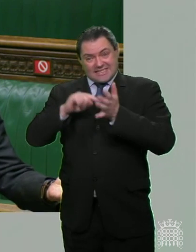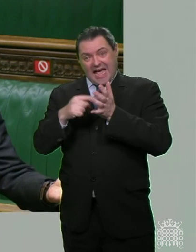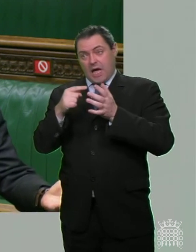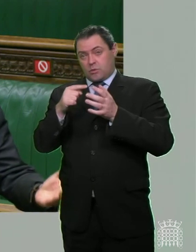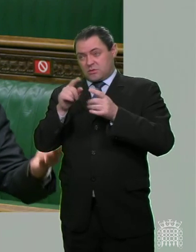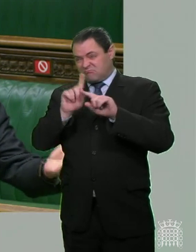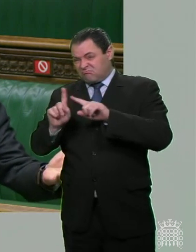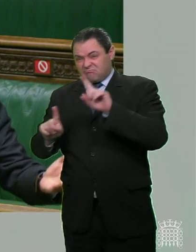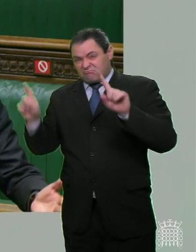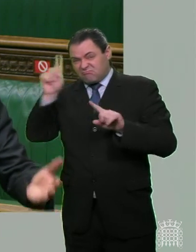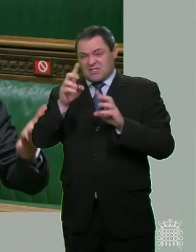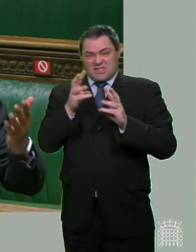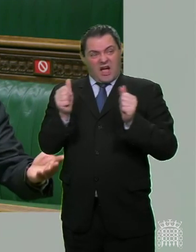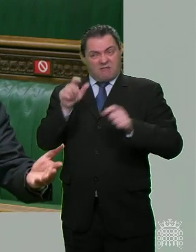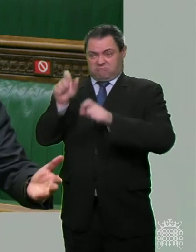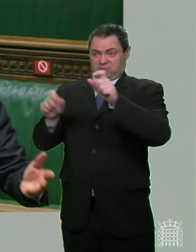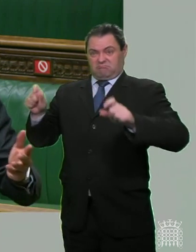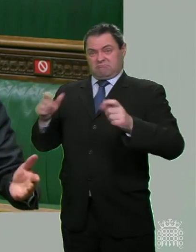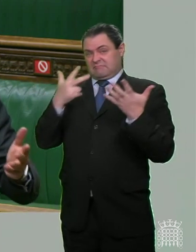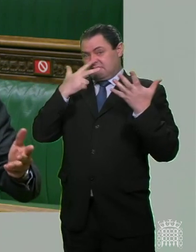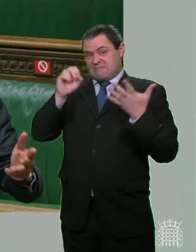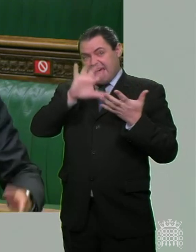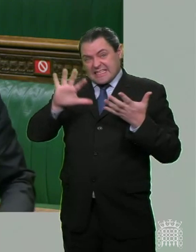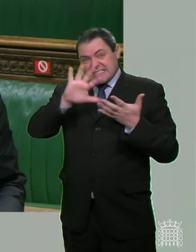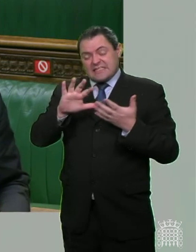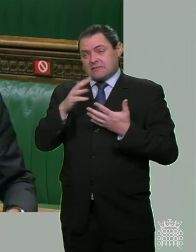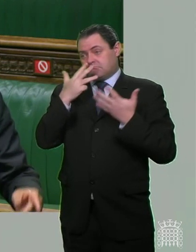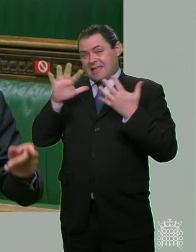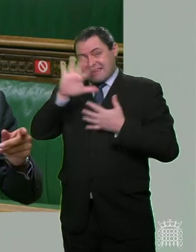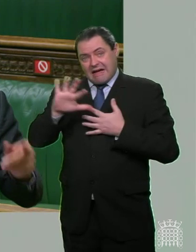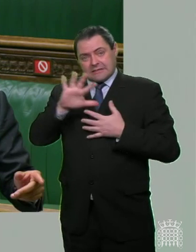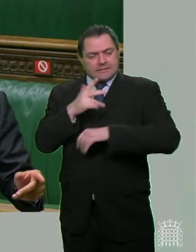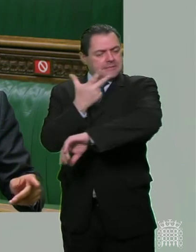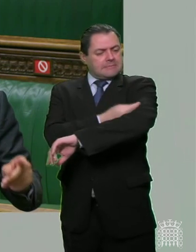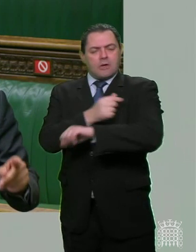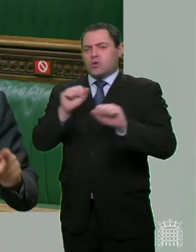I have constituents who are in their 80s and 90s who have not yet had the vaccination.